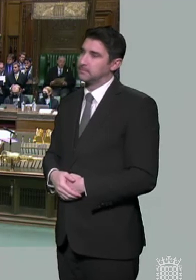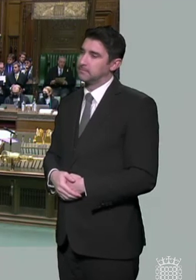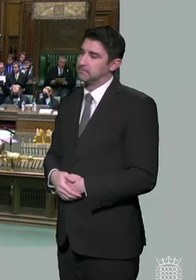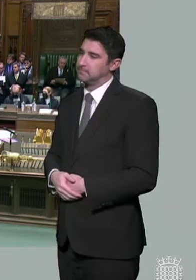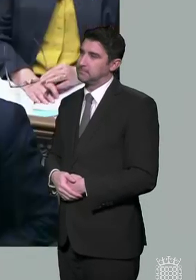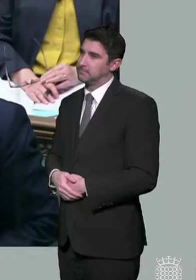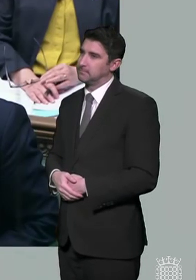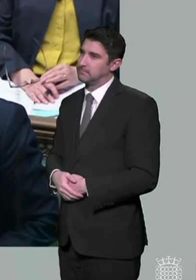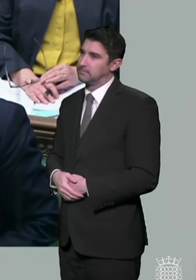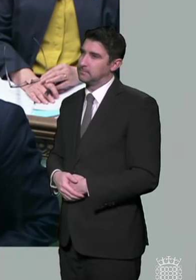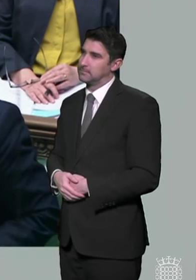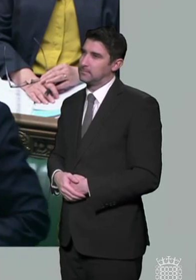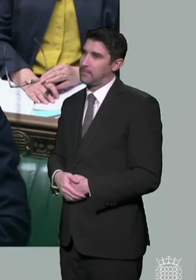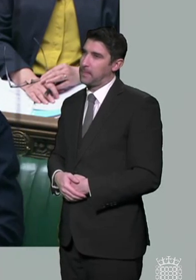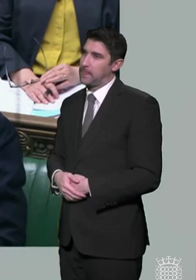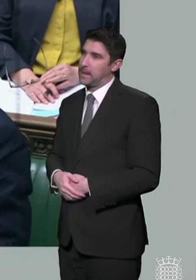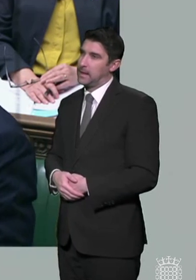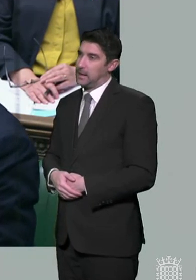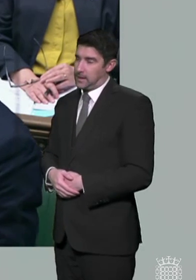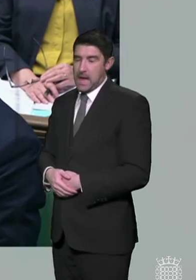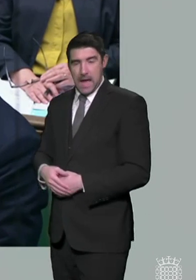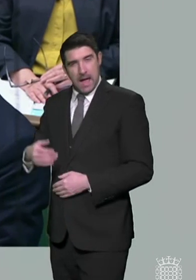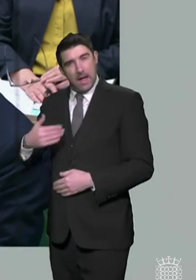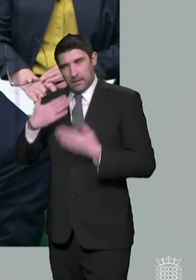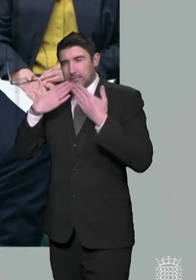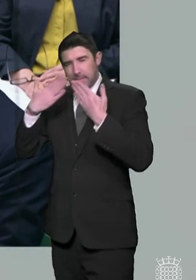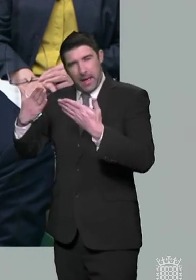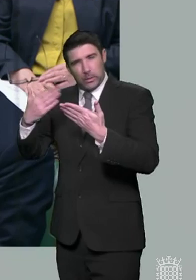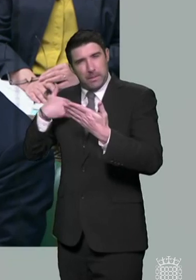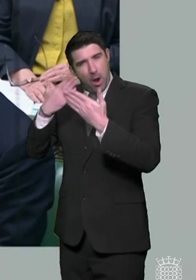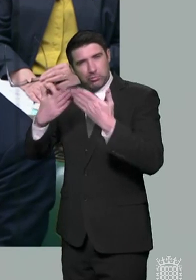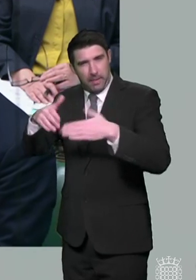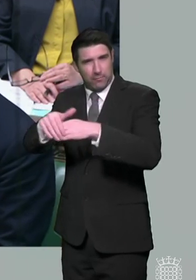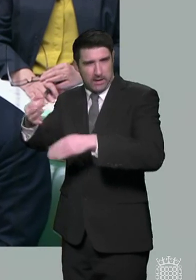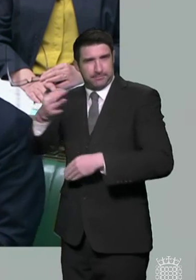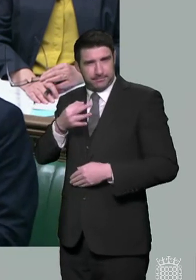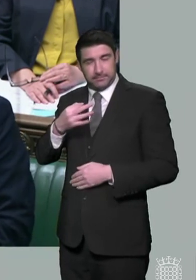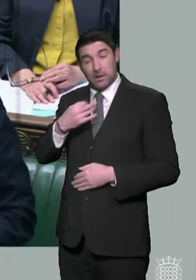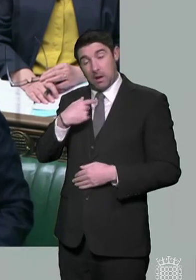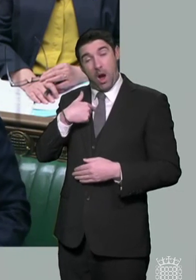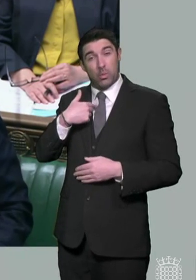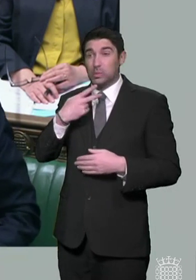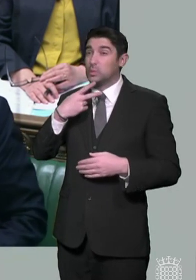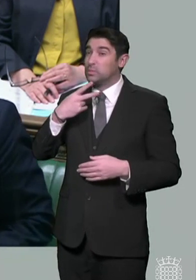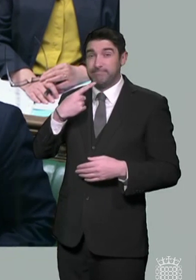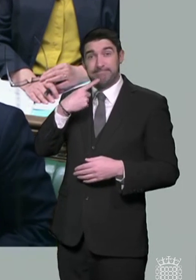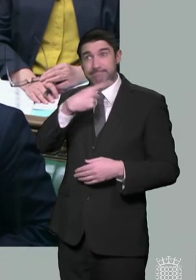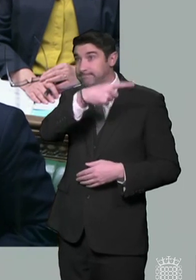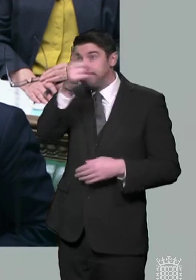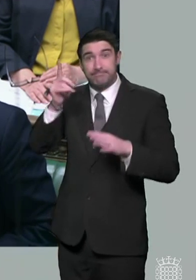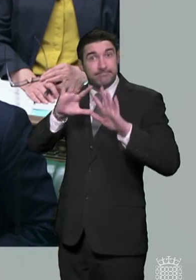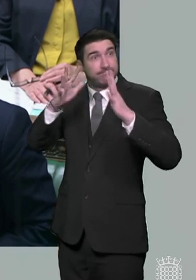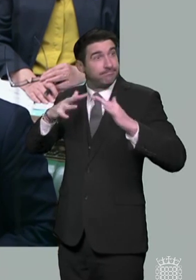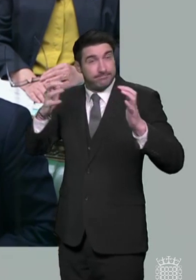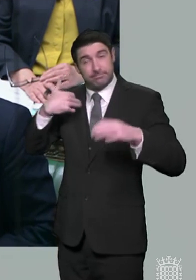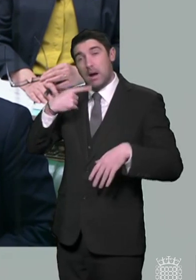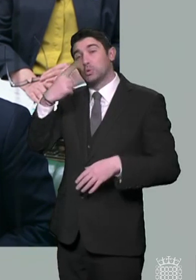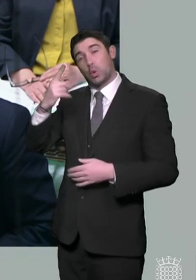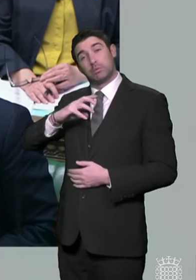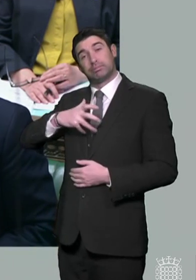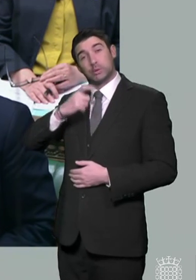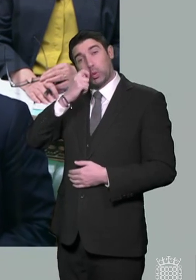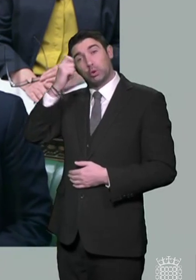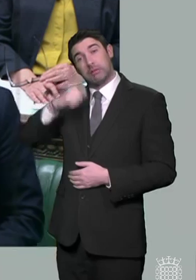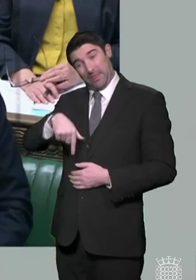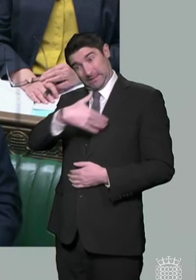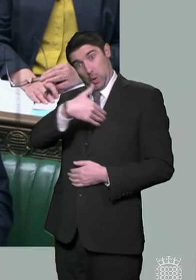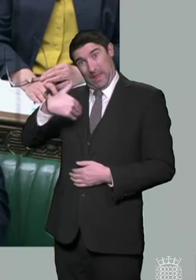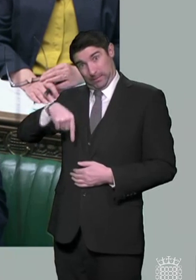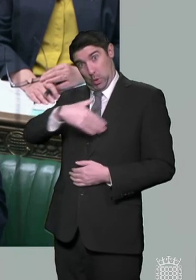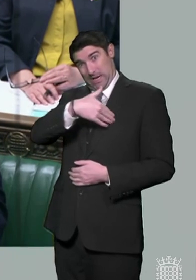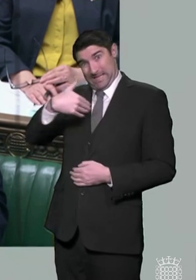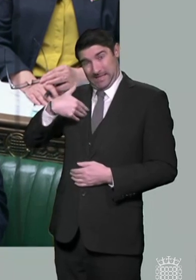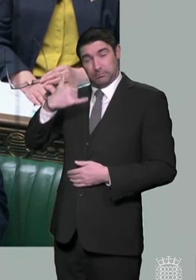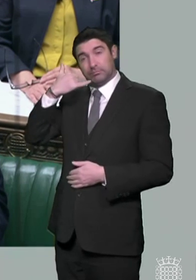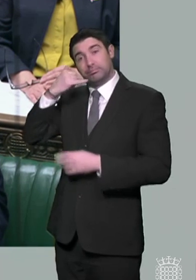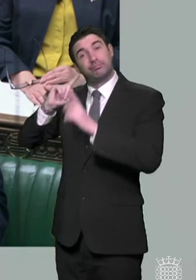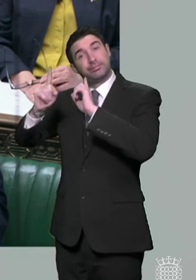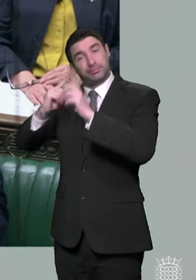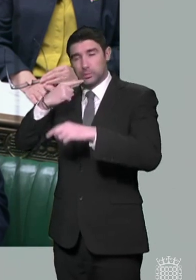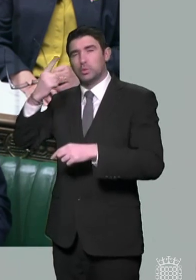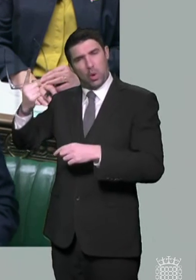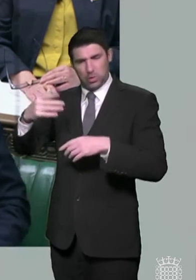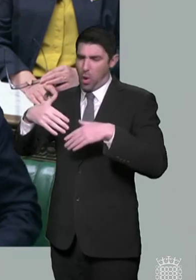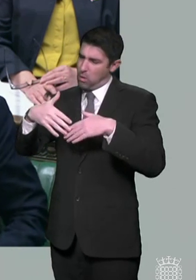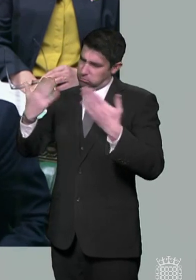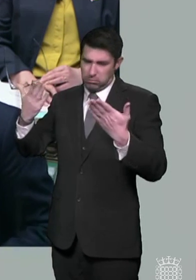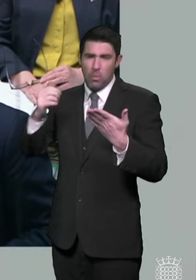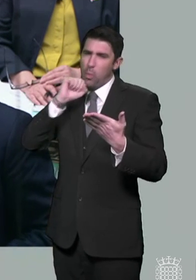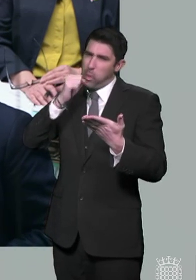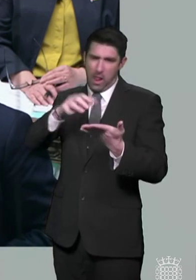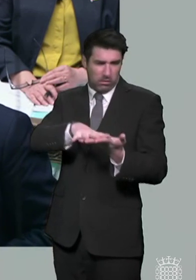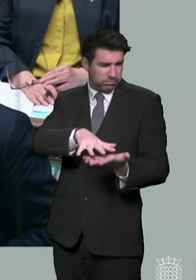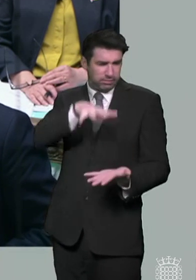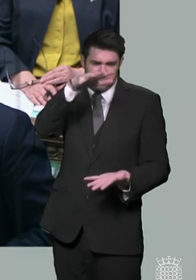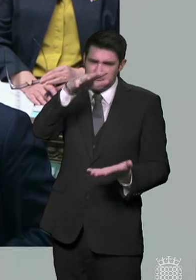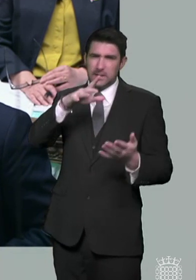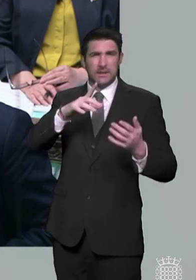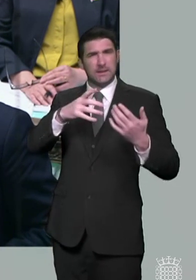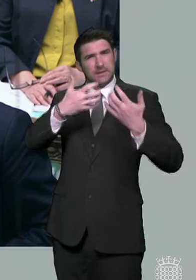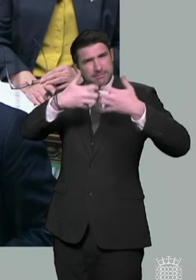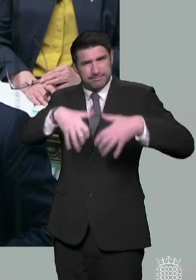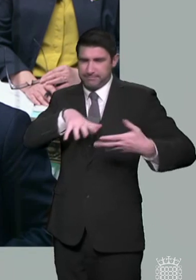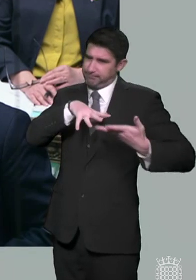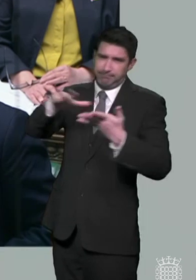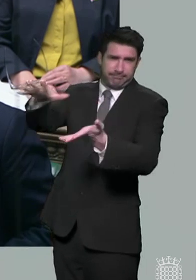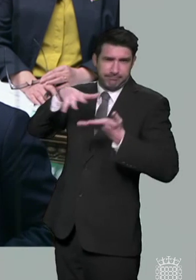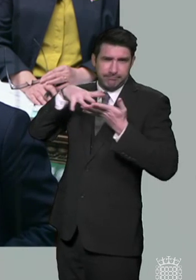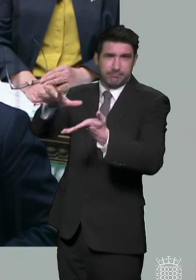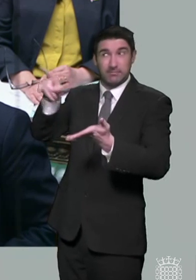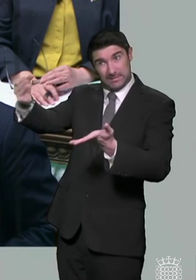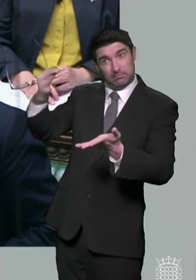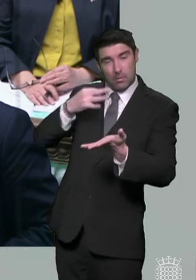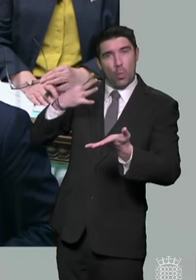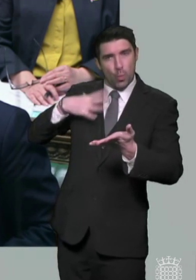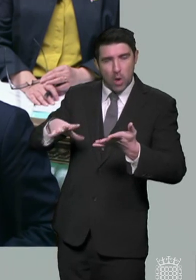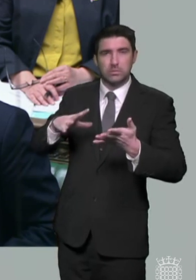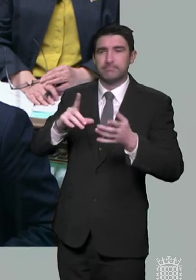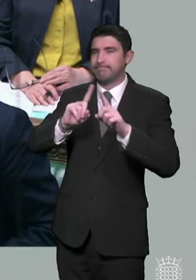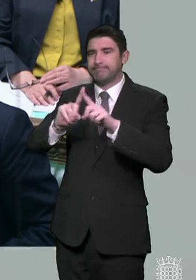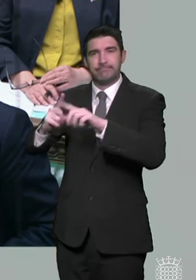I hope I spoke for the whole House when I spoke to President Volodymyr Zelensky this morning and told him that we will, indeed, do everything we can to accelerate our transfer of the weapons my honourable Friend describes.